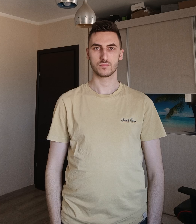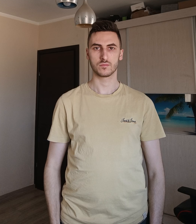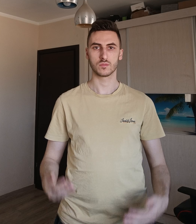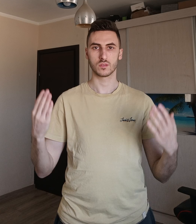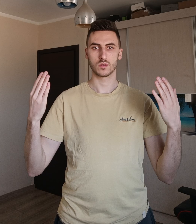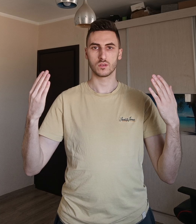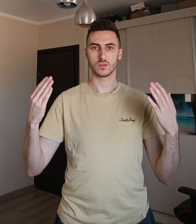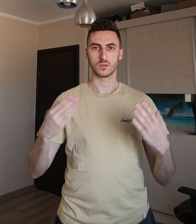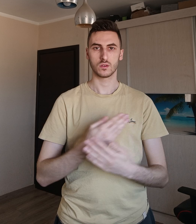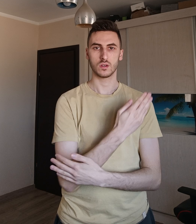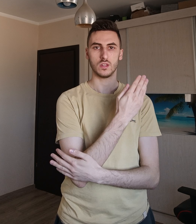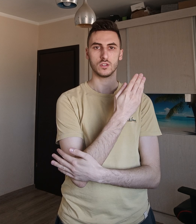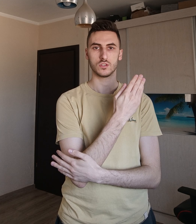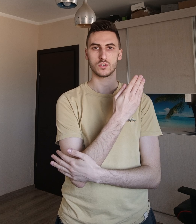חדש